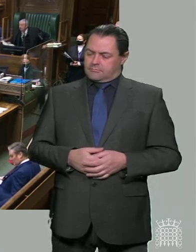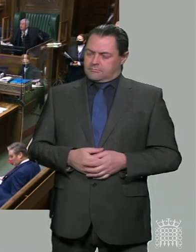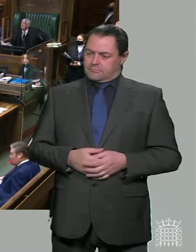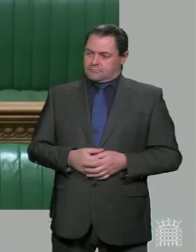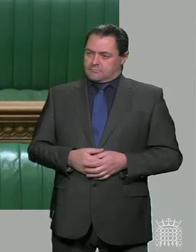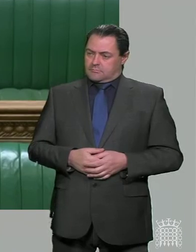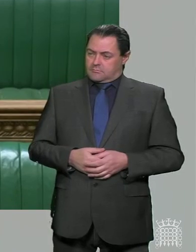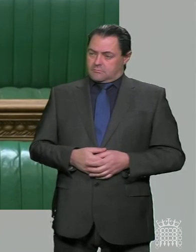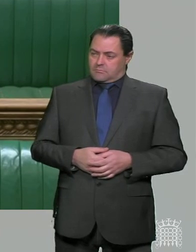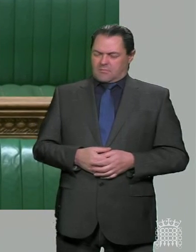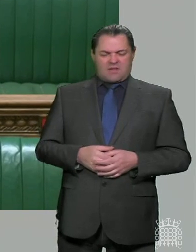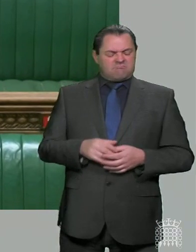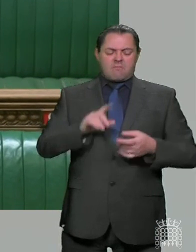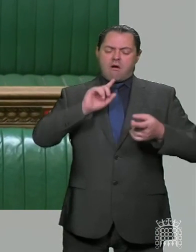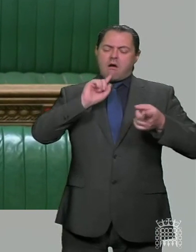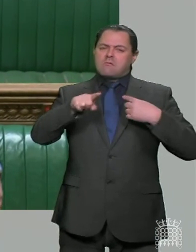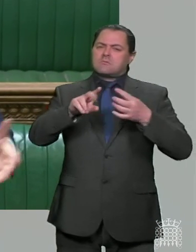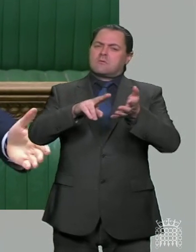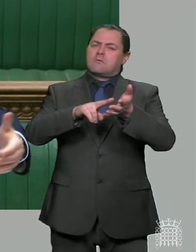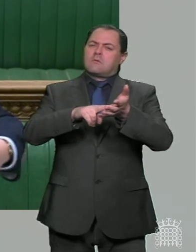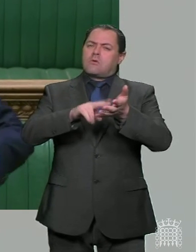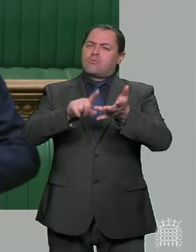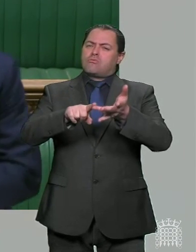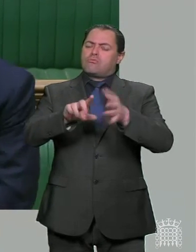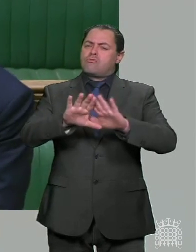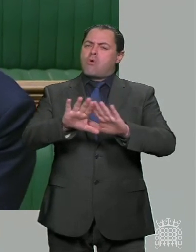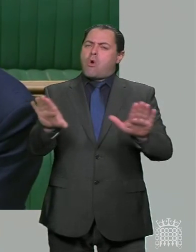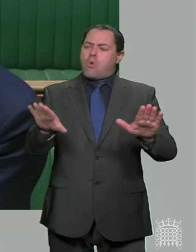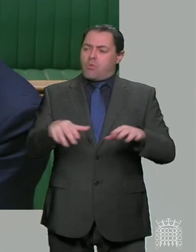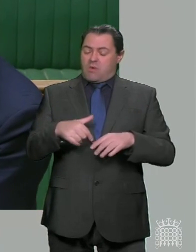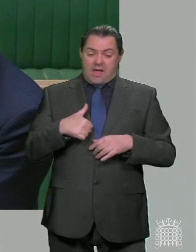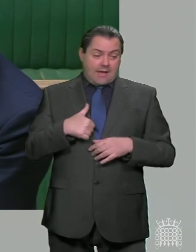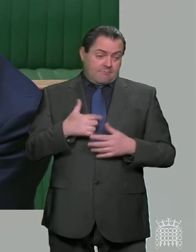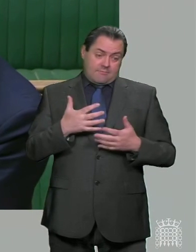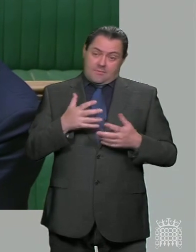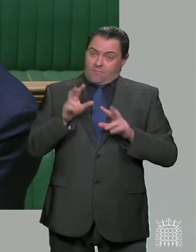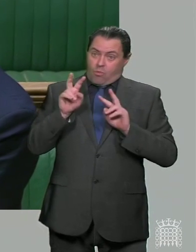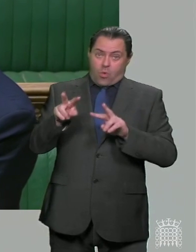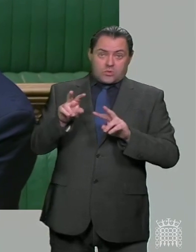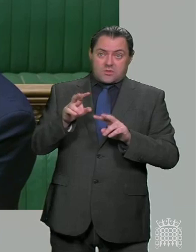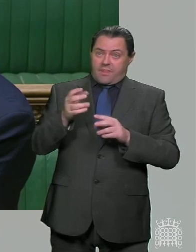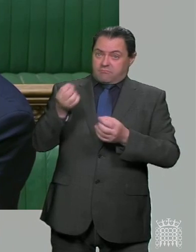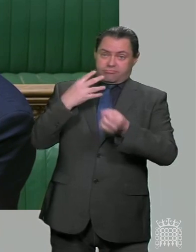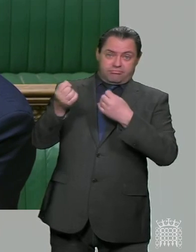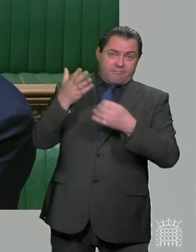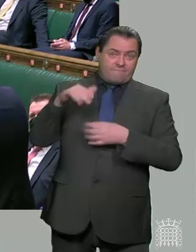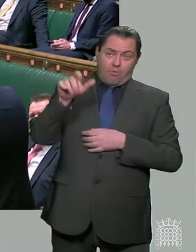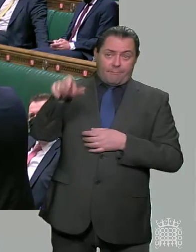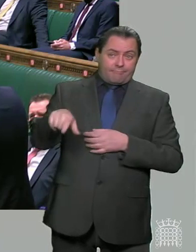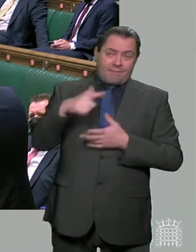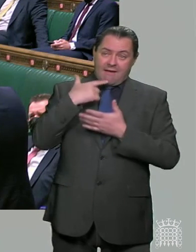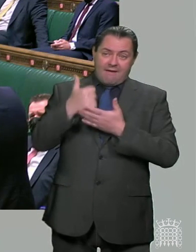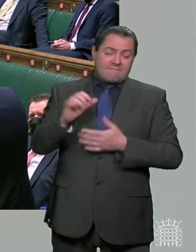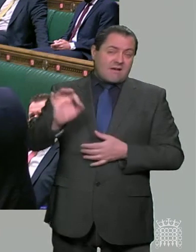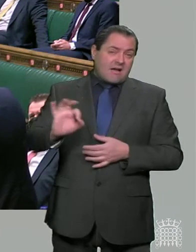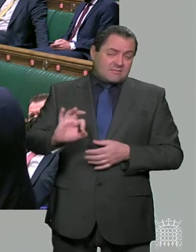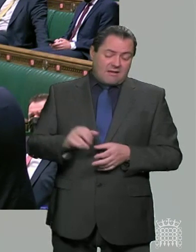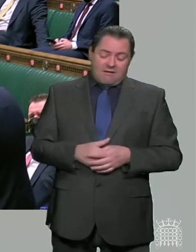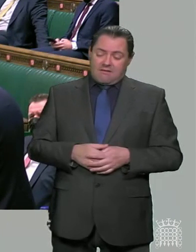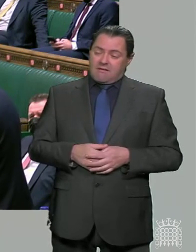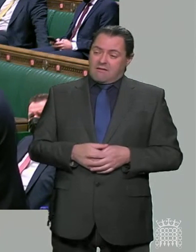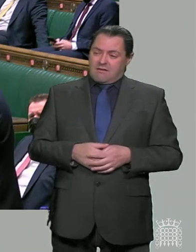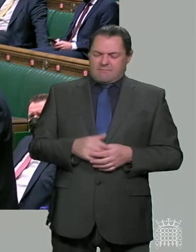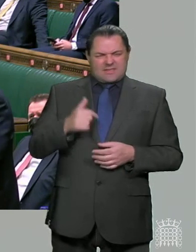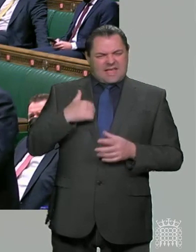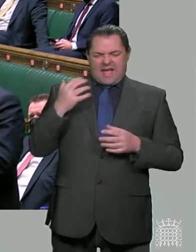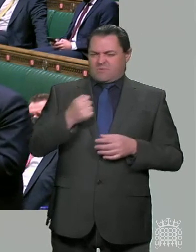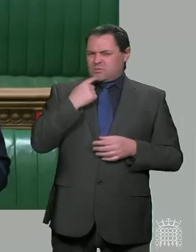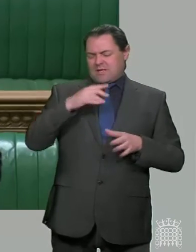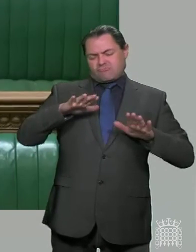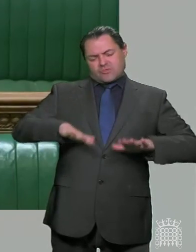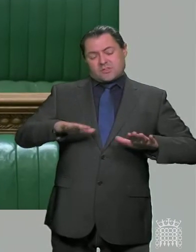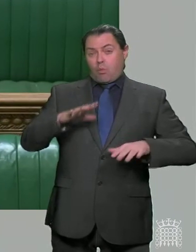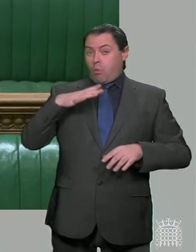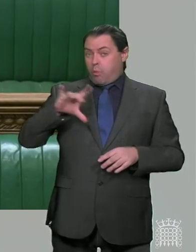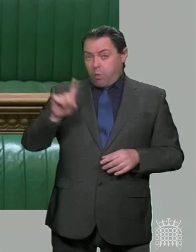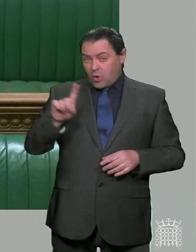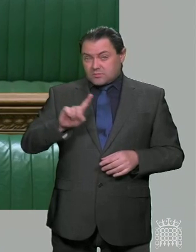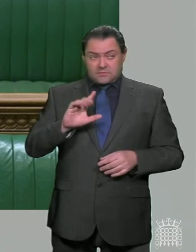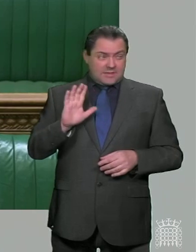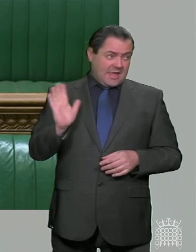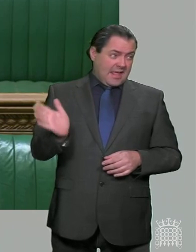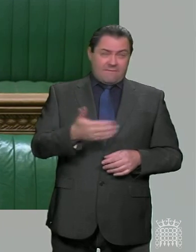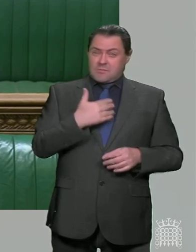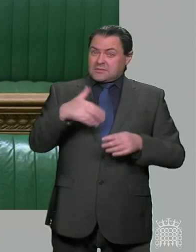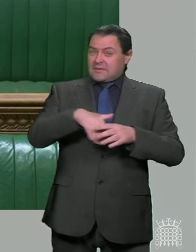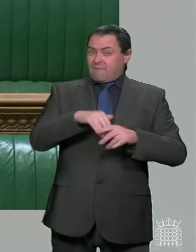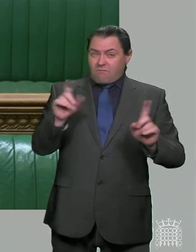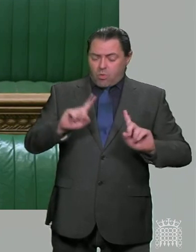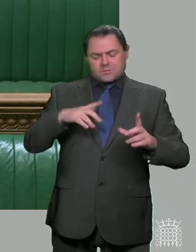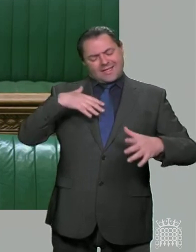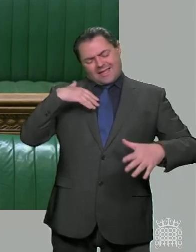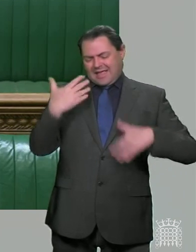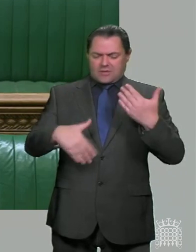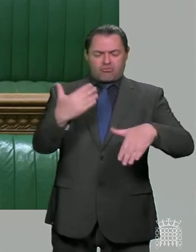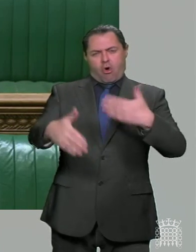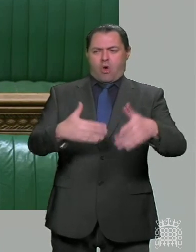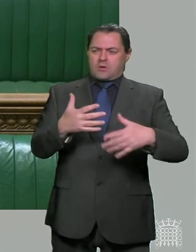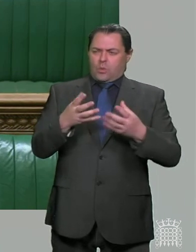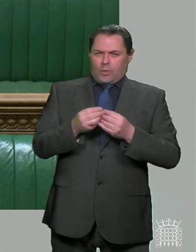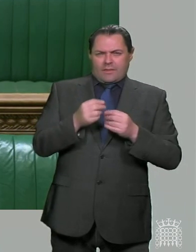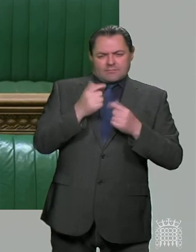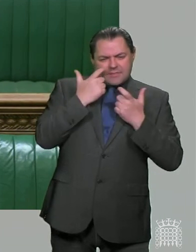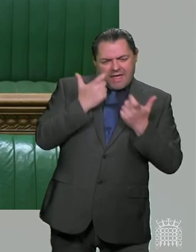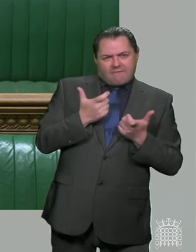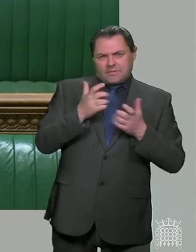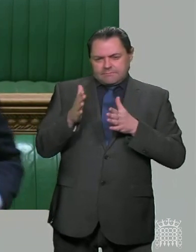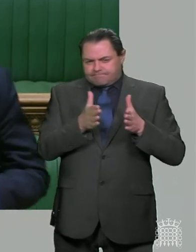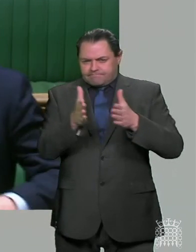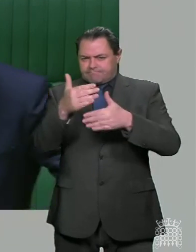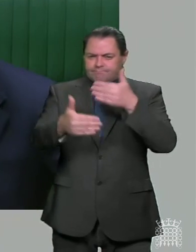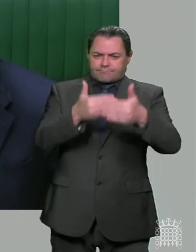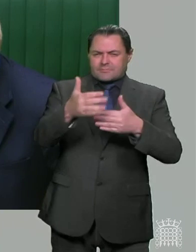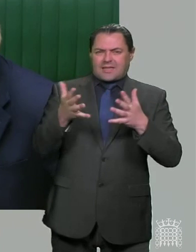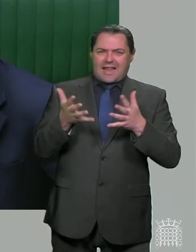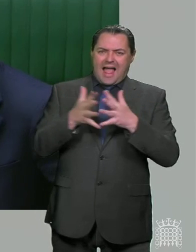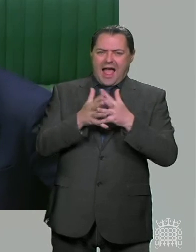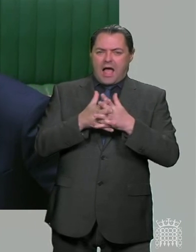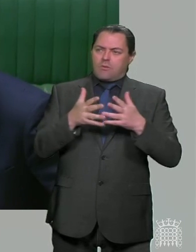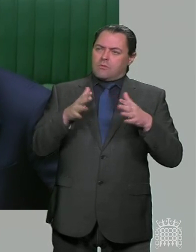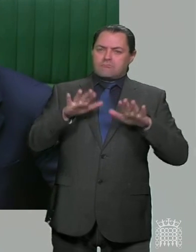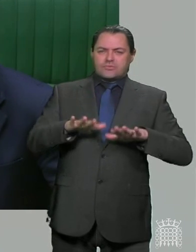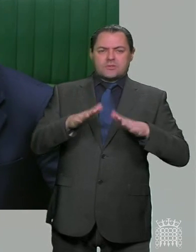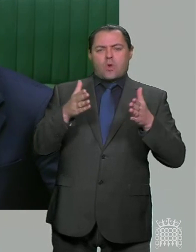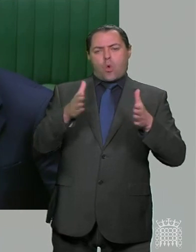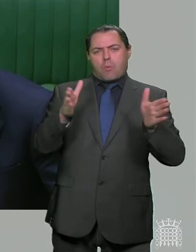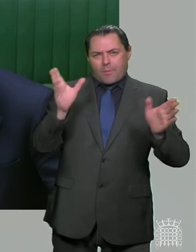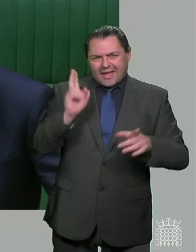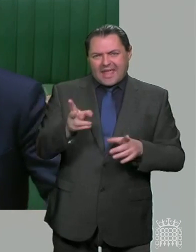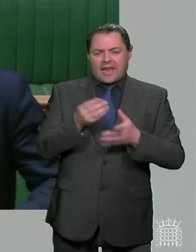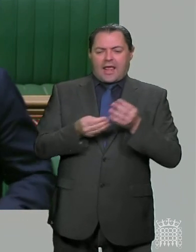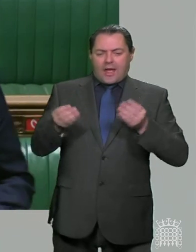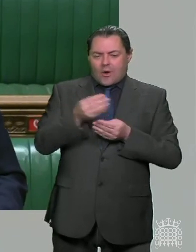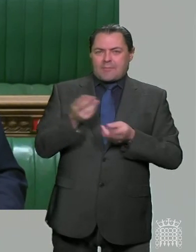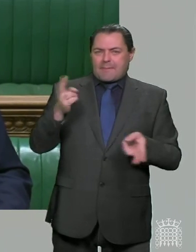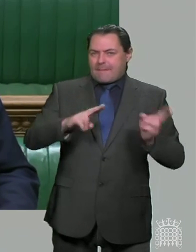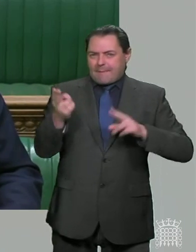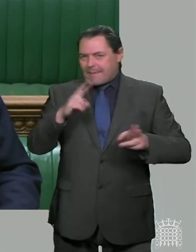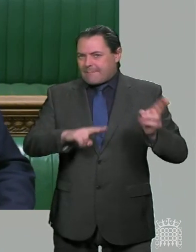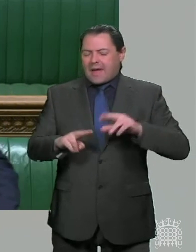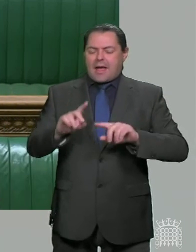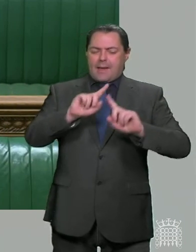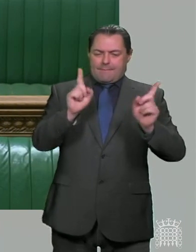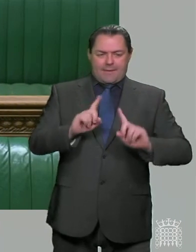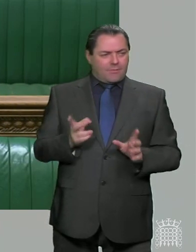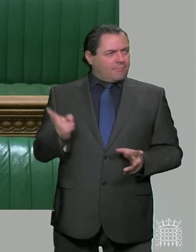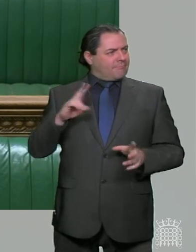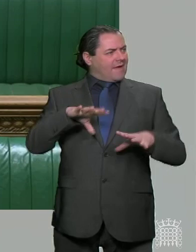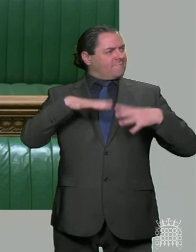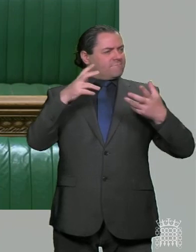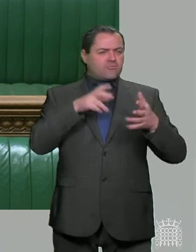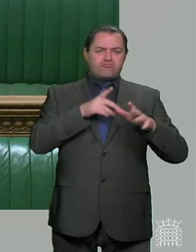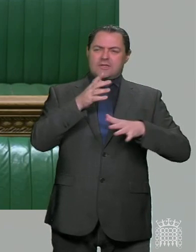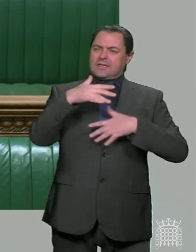The answer to that is no. I am afraid I have not had the benefit of seeing the evidence that the right honourable and learned Gentleman is bringing to the House, but I must say that I think what the people of this country want us all to do is to get on with the delicate business of trying to reopen our economy, restore people’s freedoms